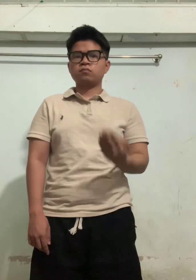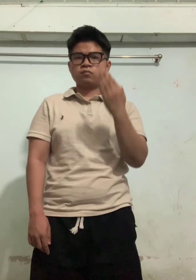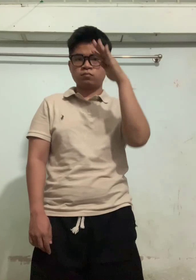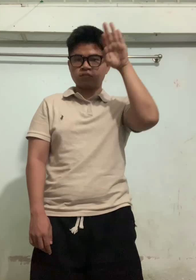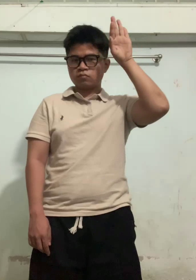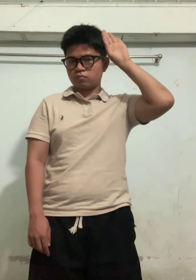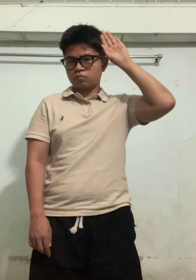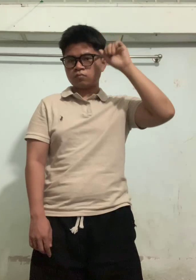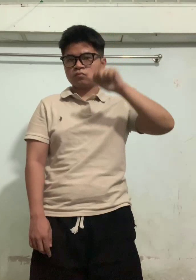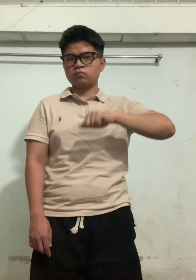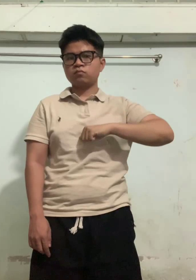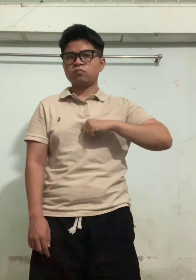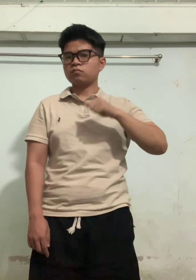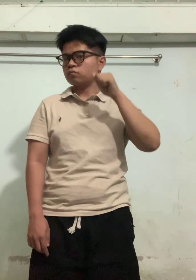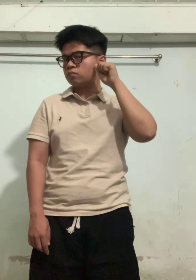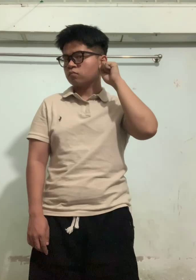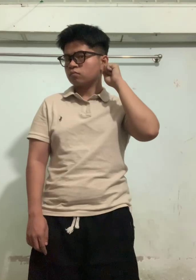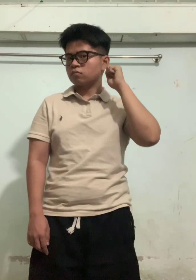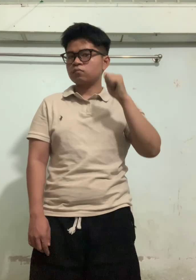thay co